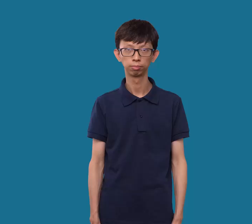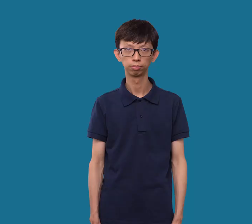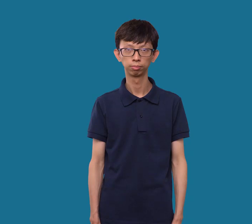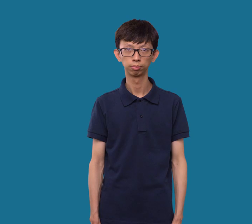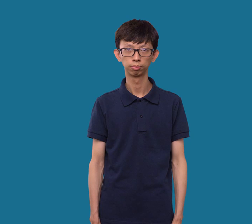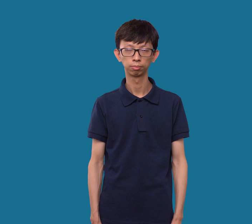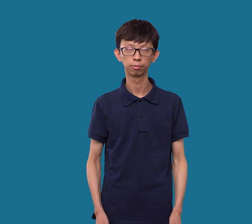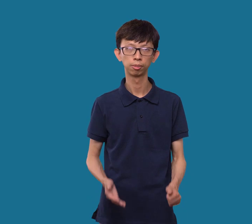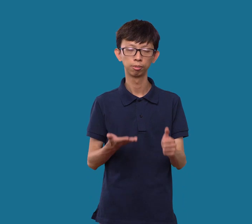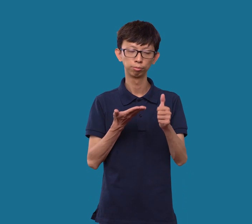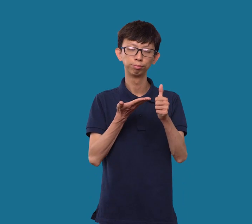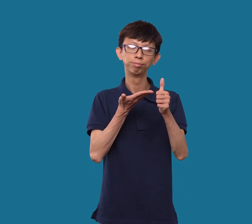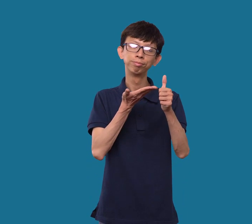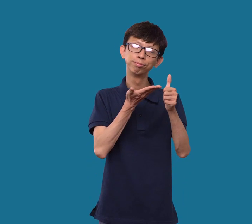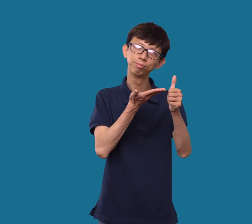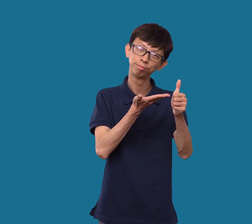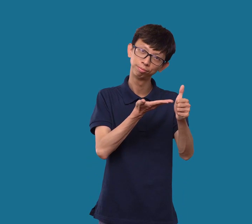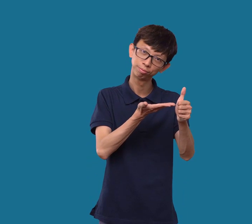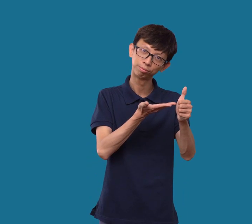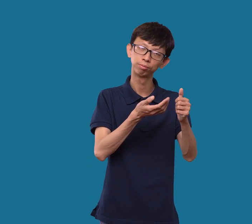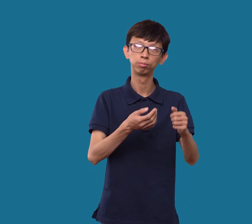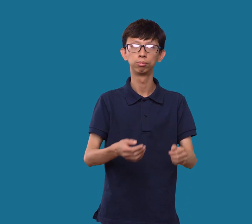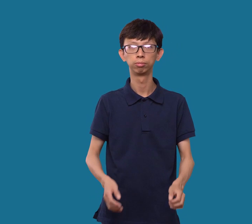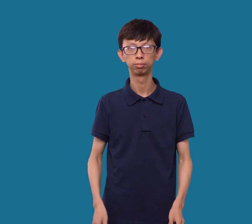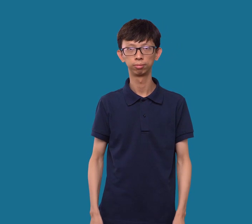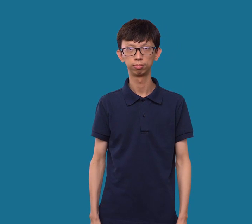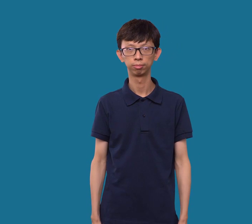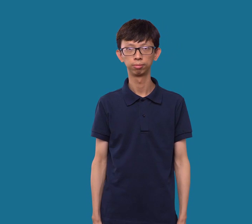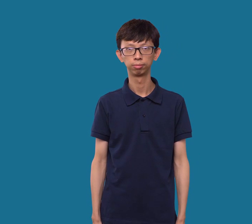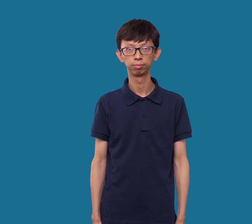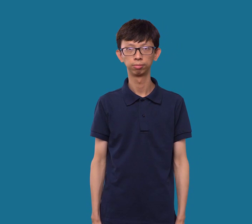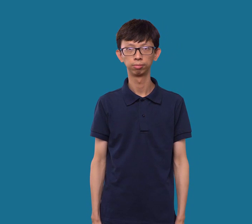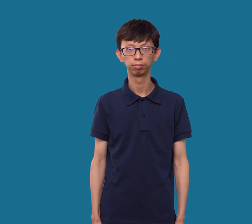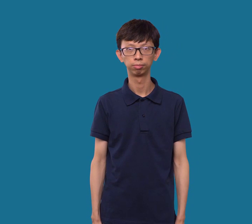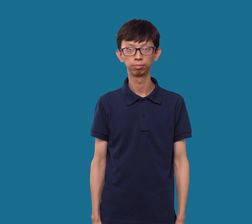hiếu thảo